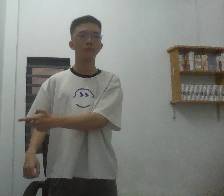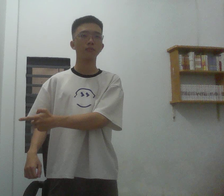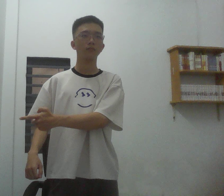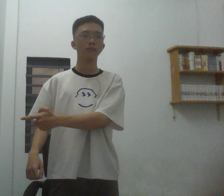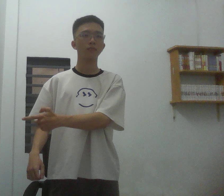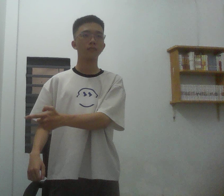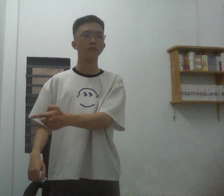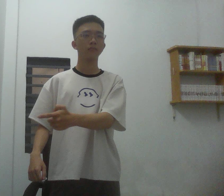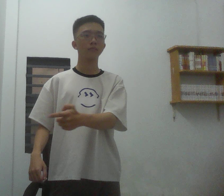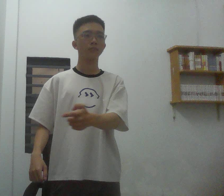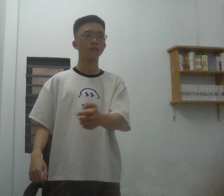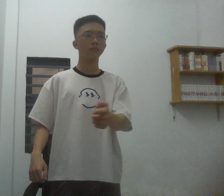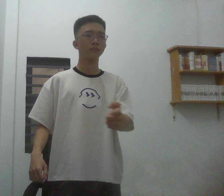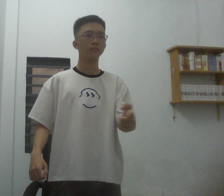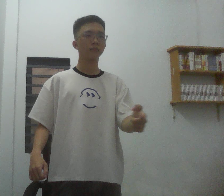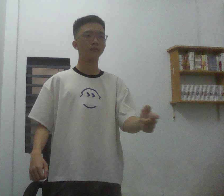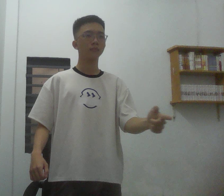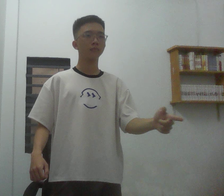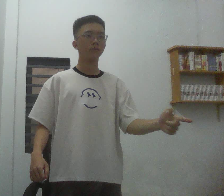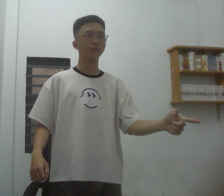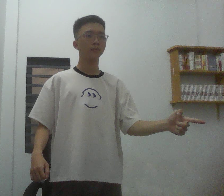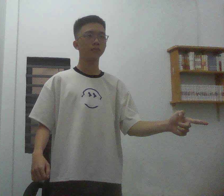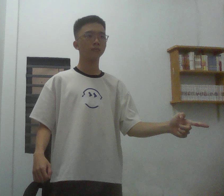cac ban